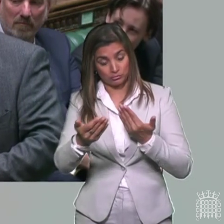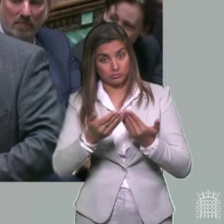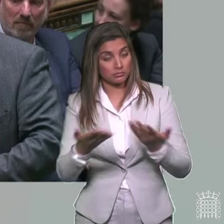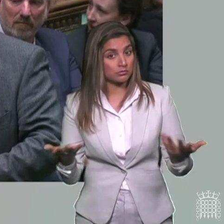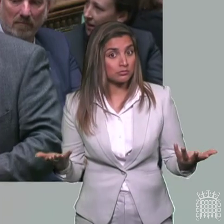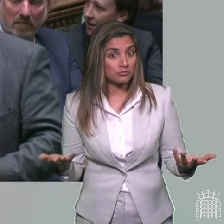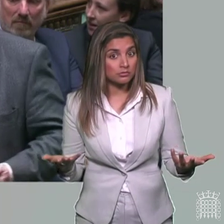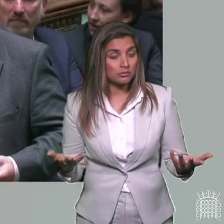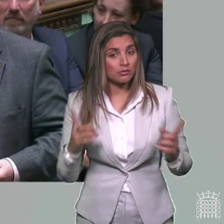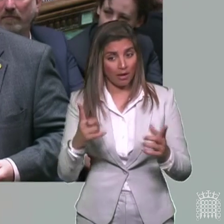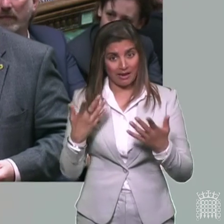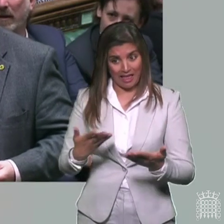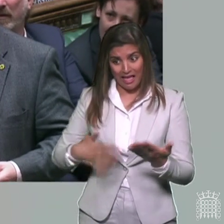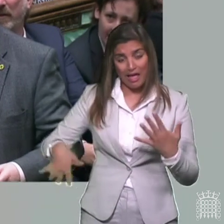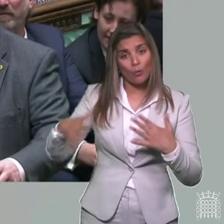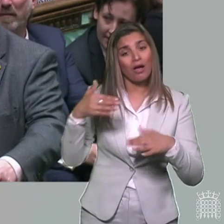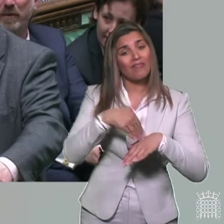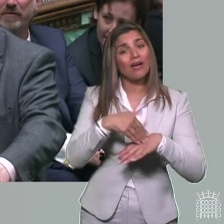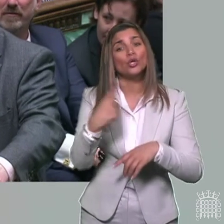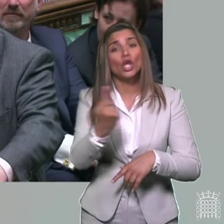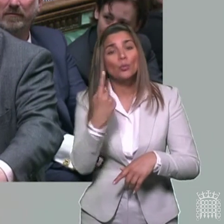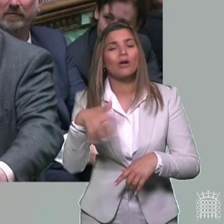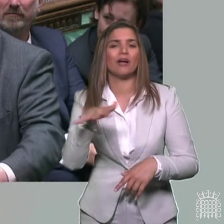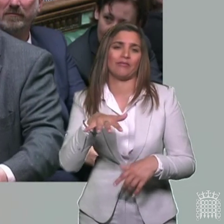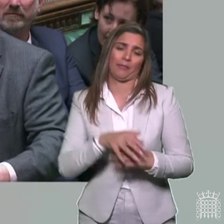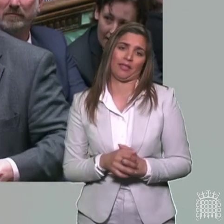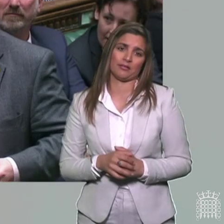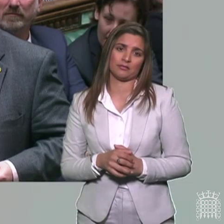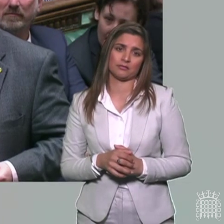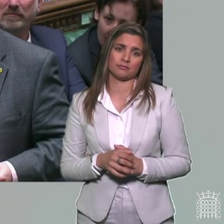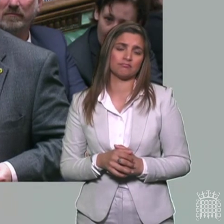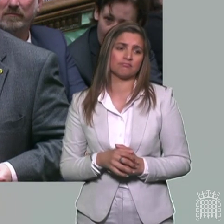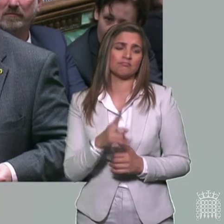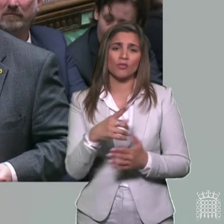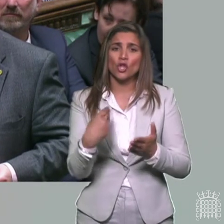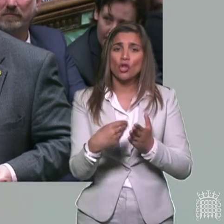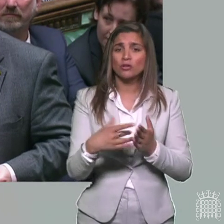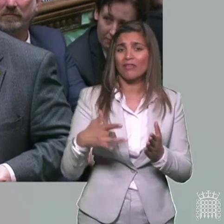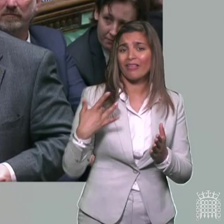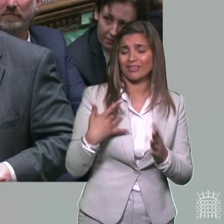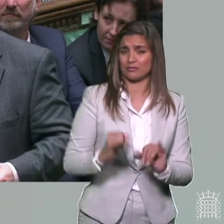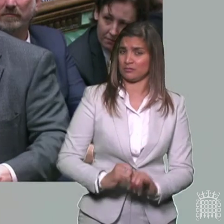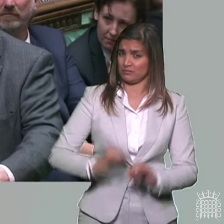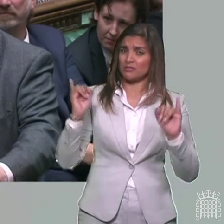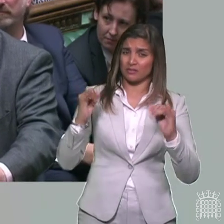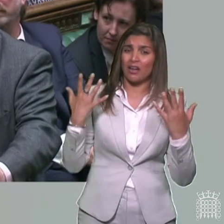In the meantime, families are counting the cost of a Tory-made cost of living crisis every day.